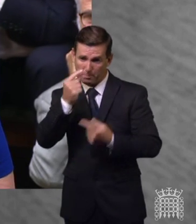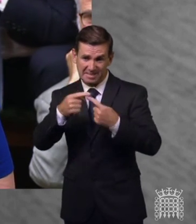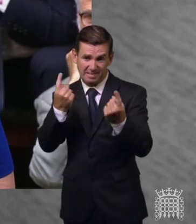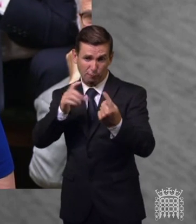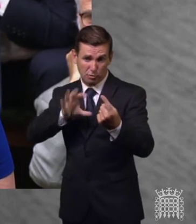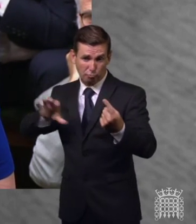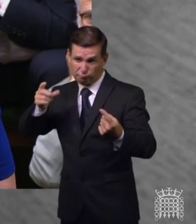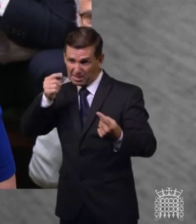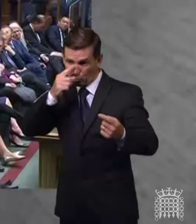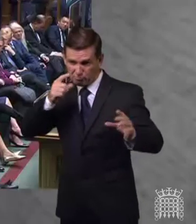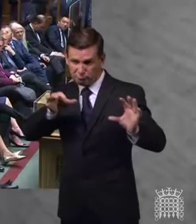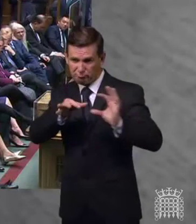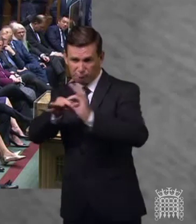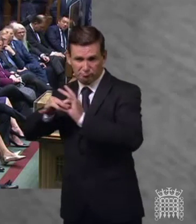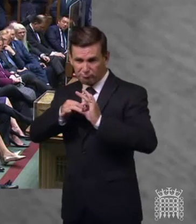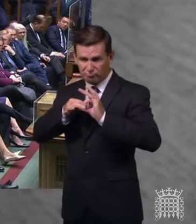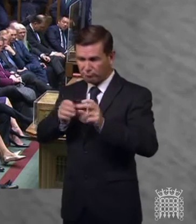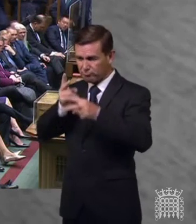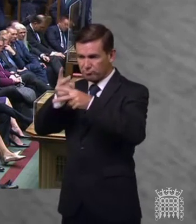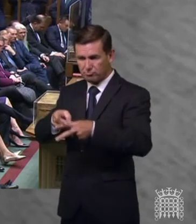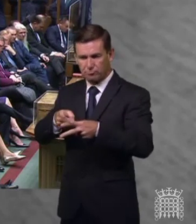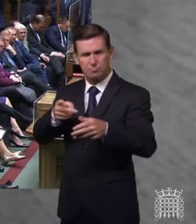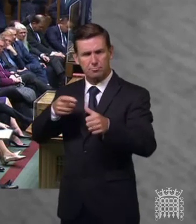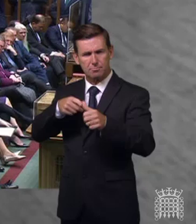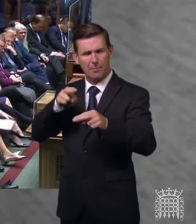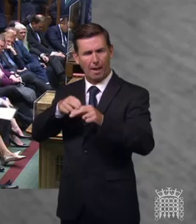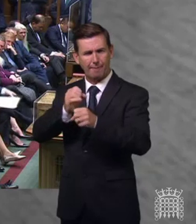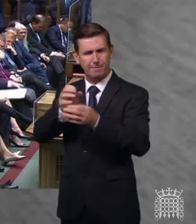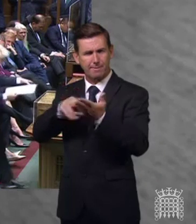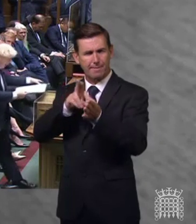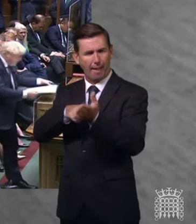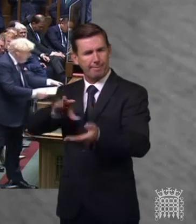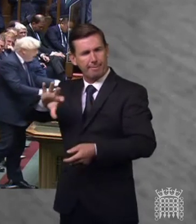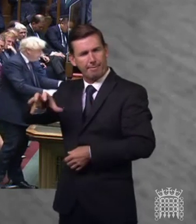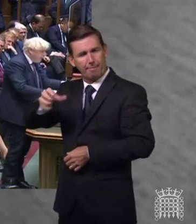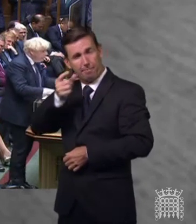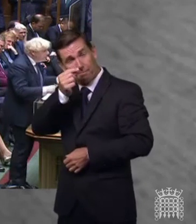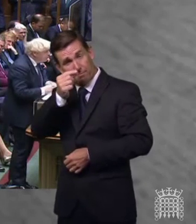order to replace American support in Afghanistan?